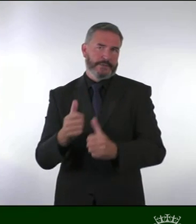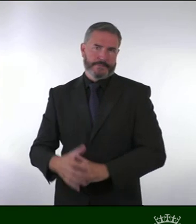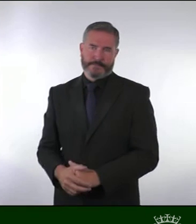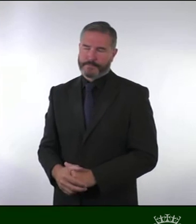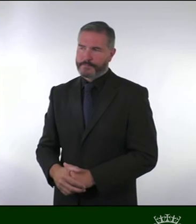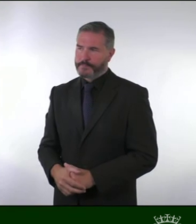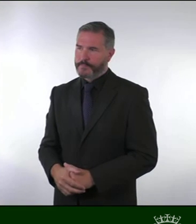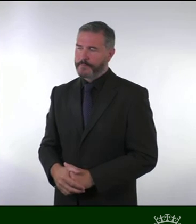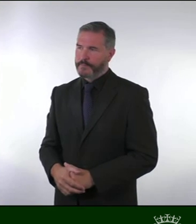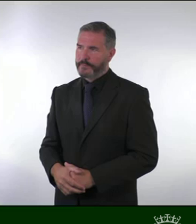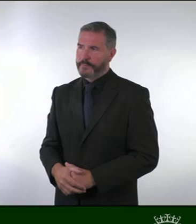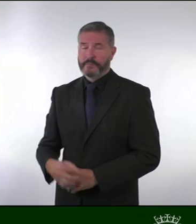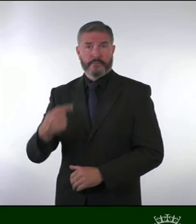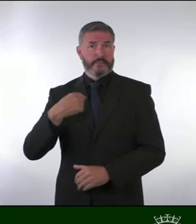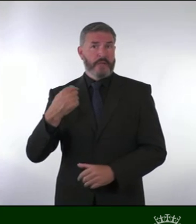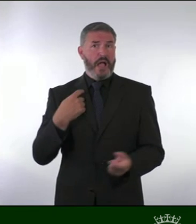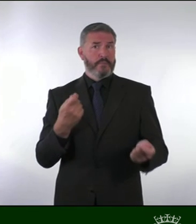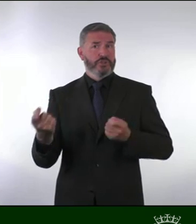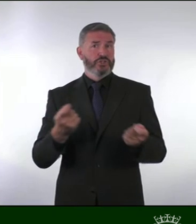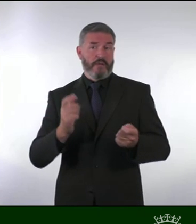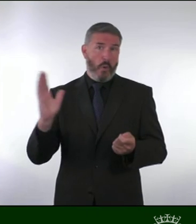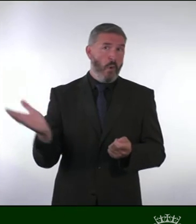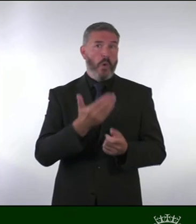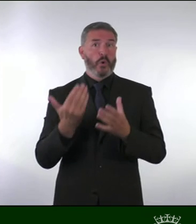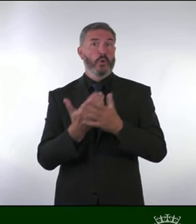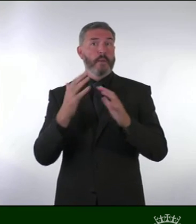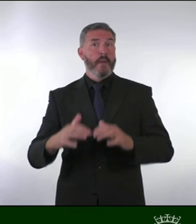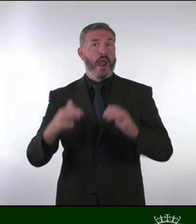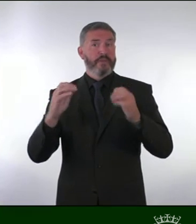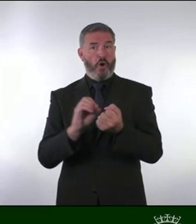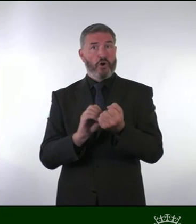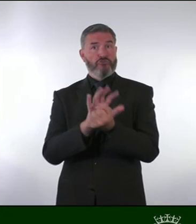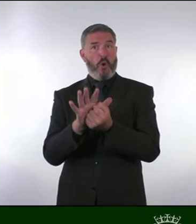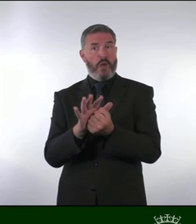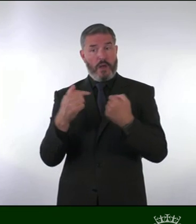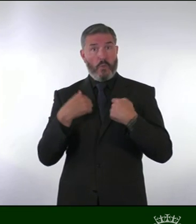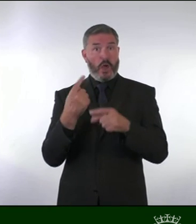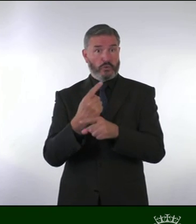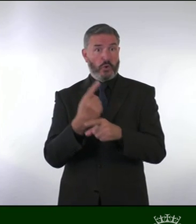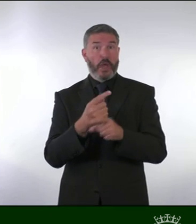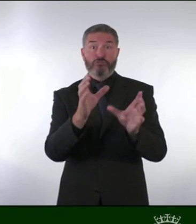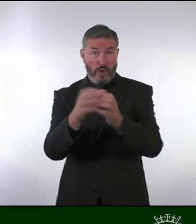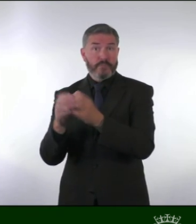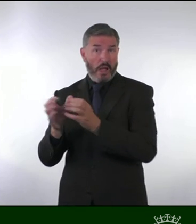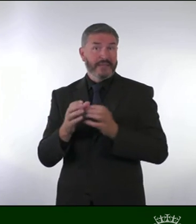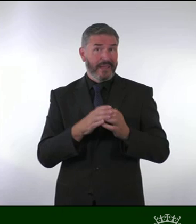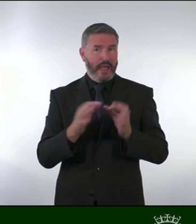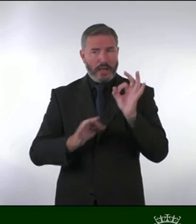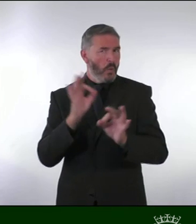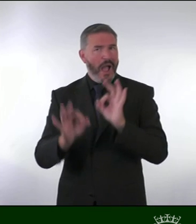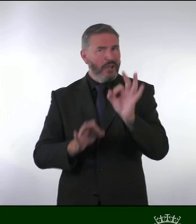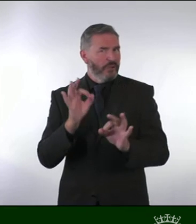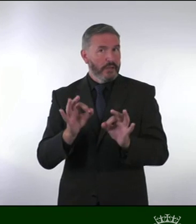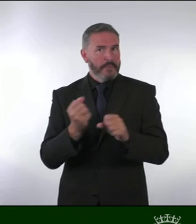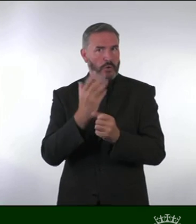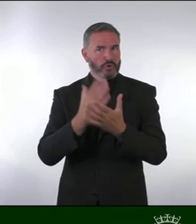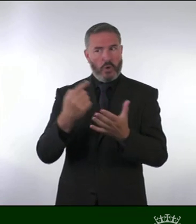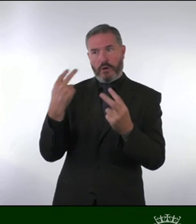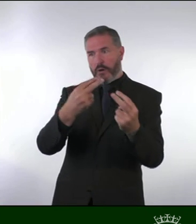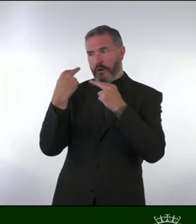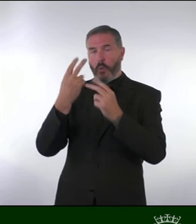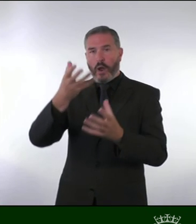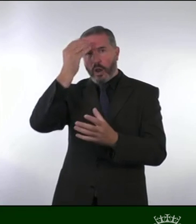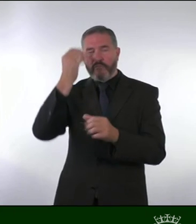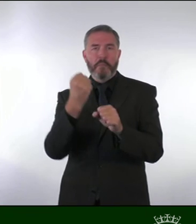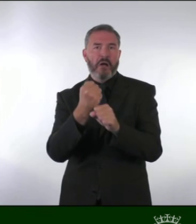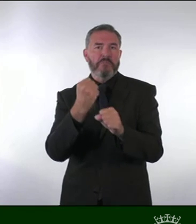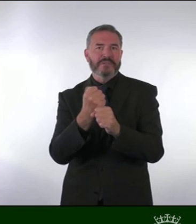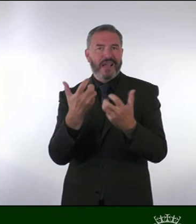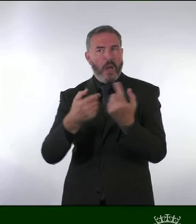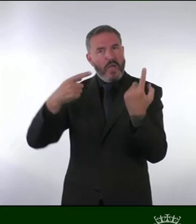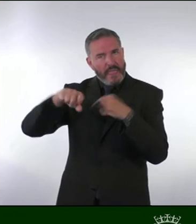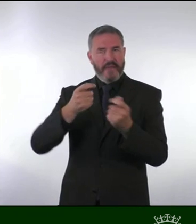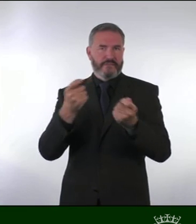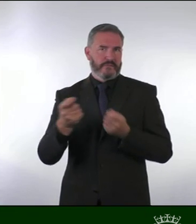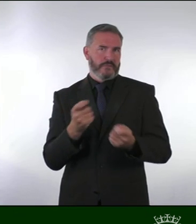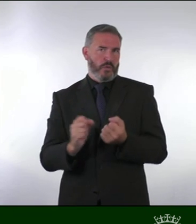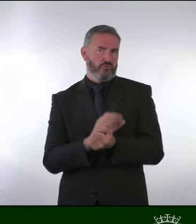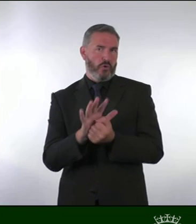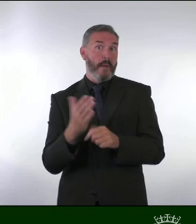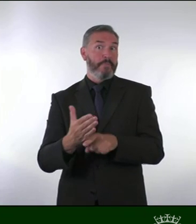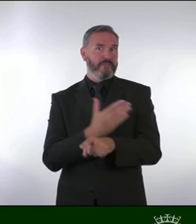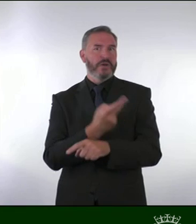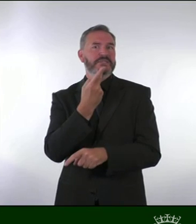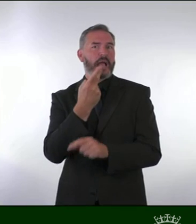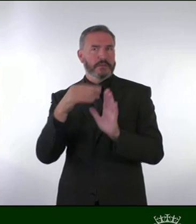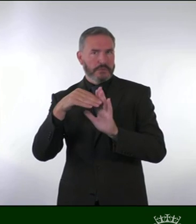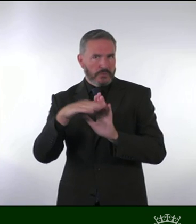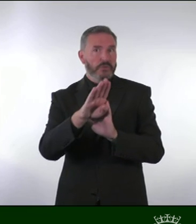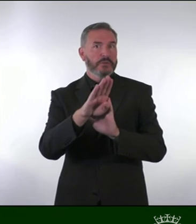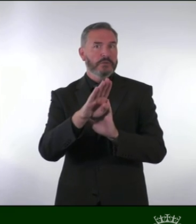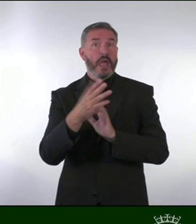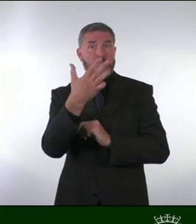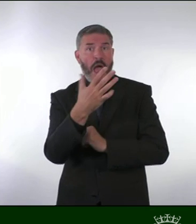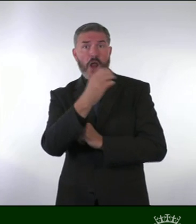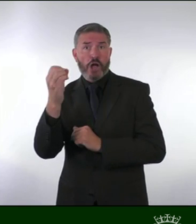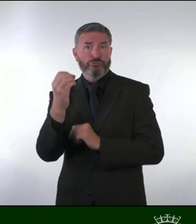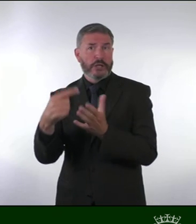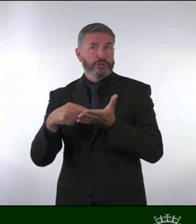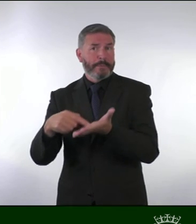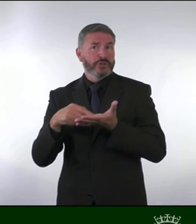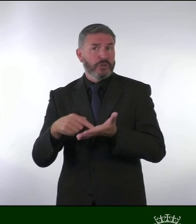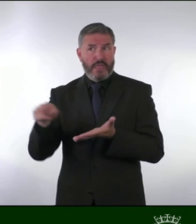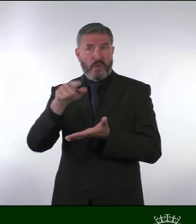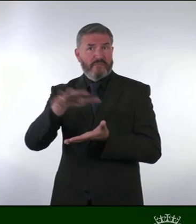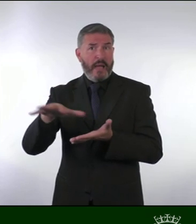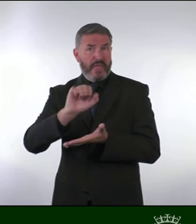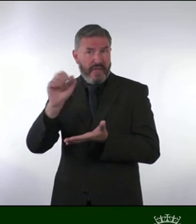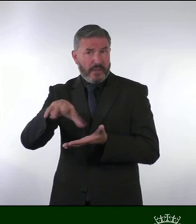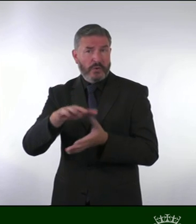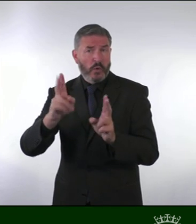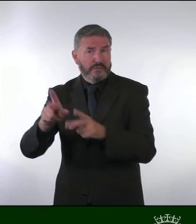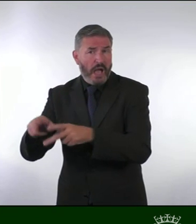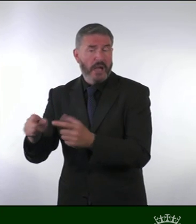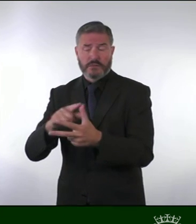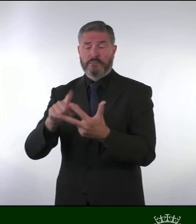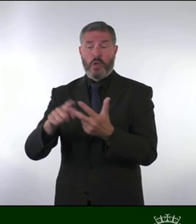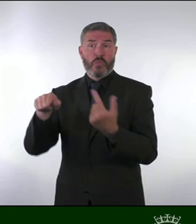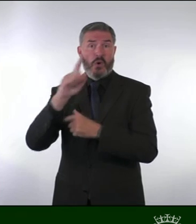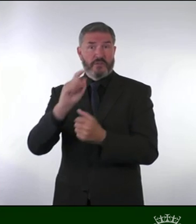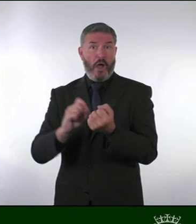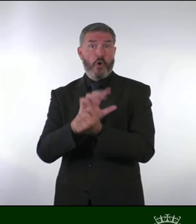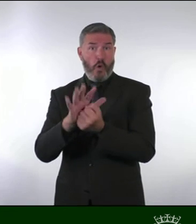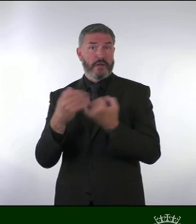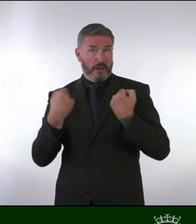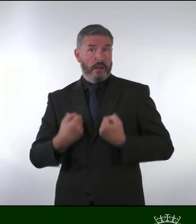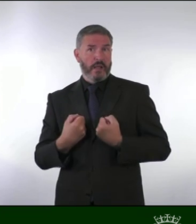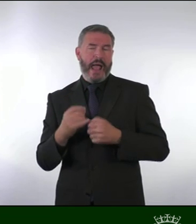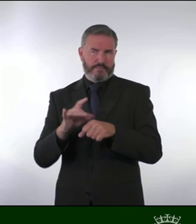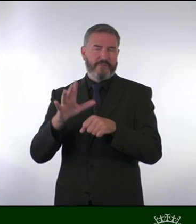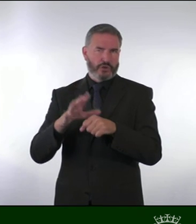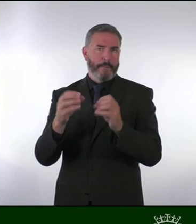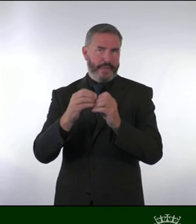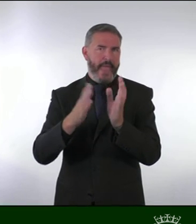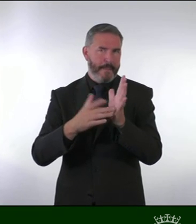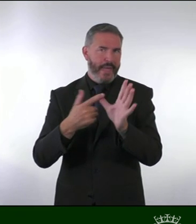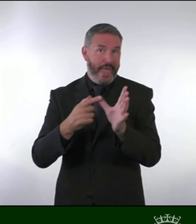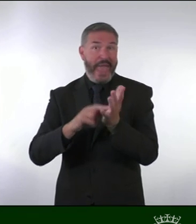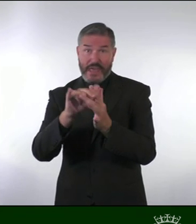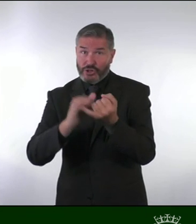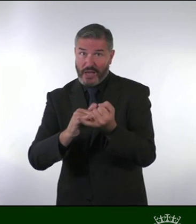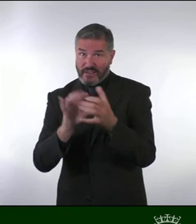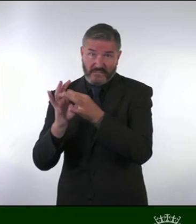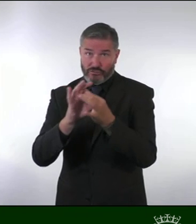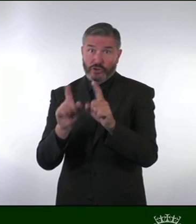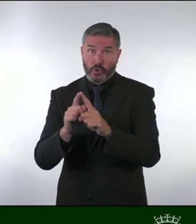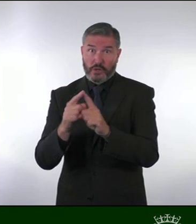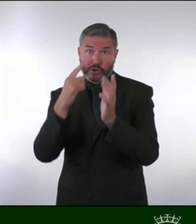I chair the new all-party parliamentary group on coronavirus, and we are leading a cross-party rapid inquiry to ensure that we have learnt the lessons from the UK Government’s handling